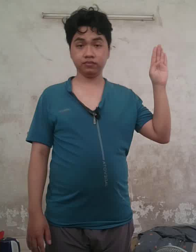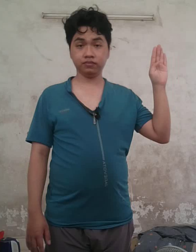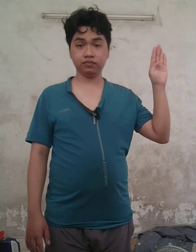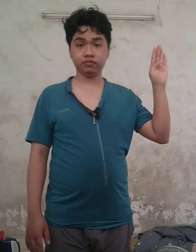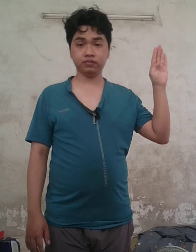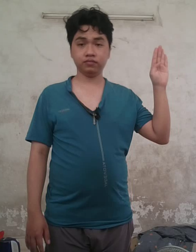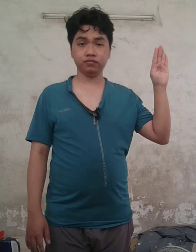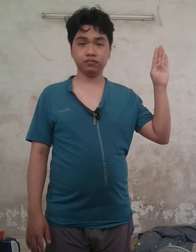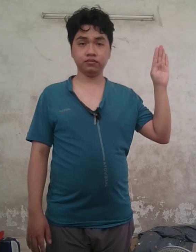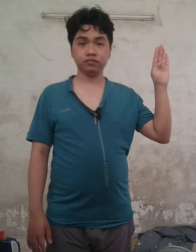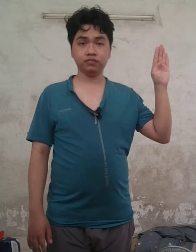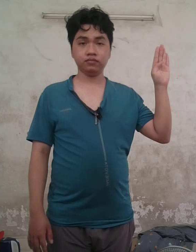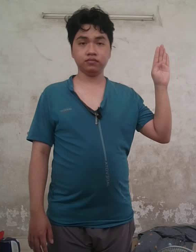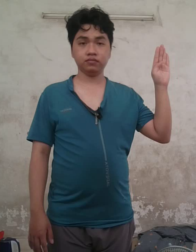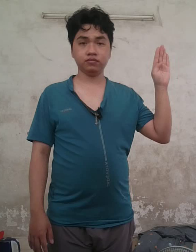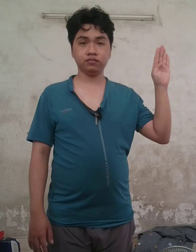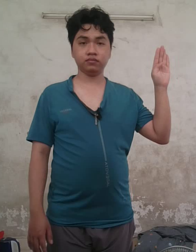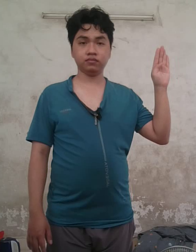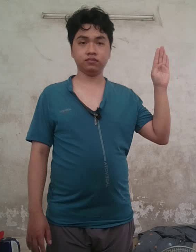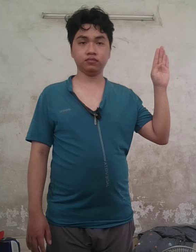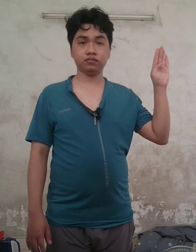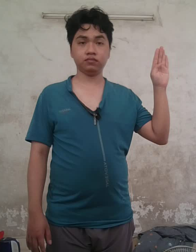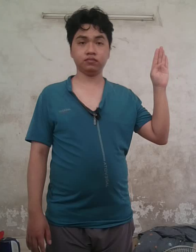b